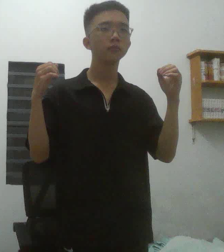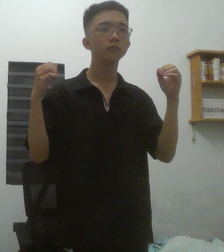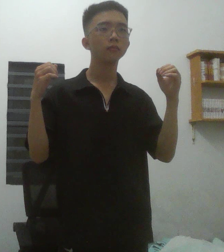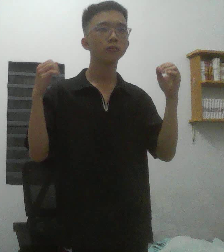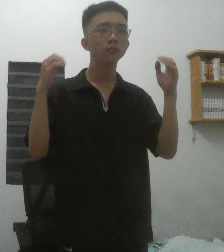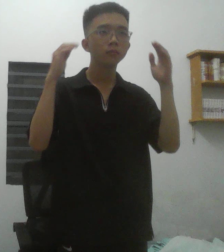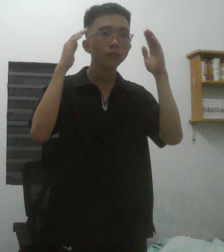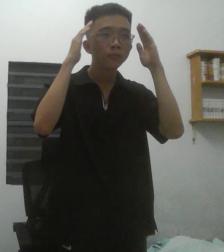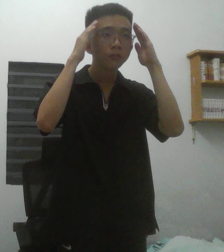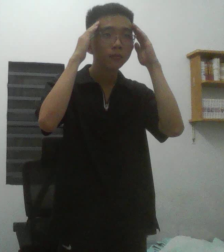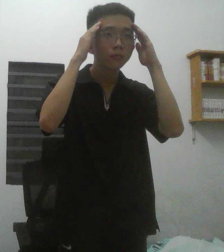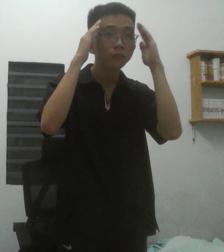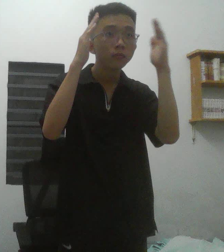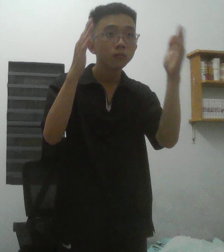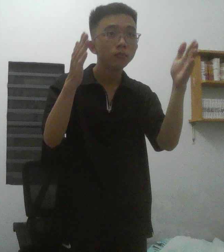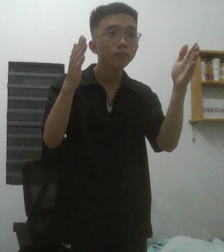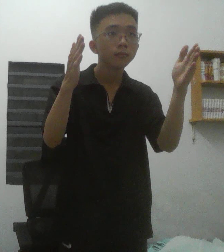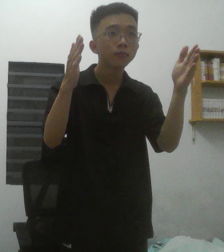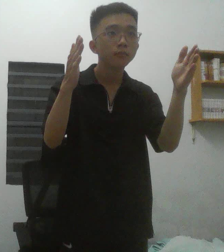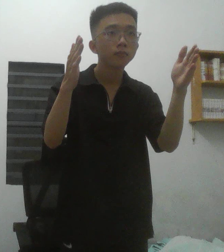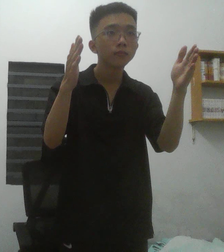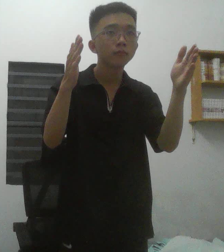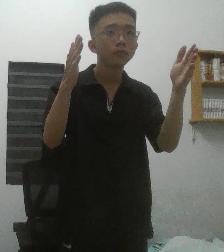quan tam